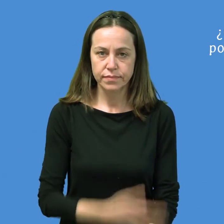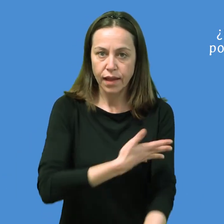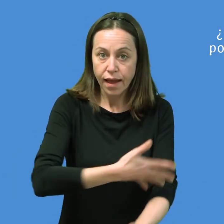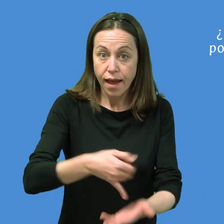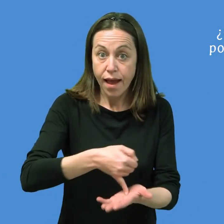sangre